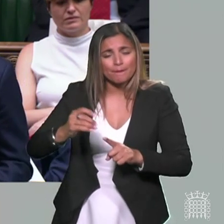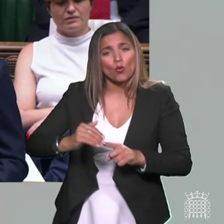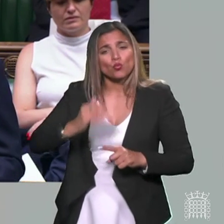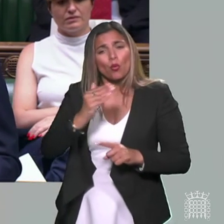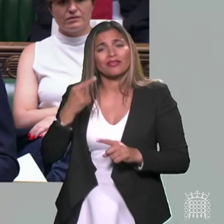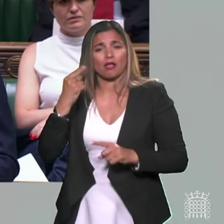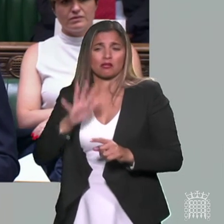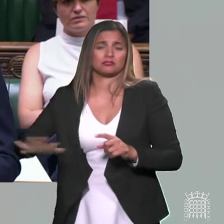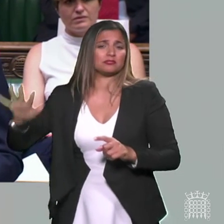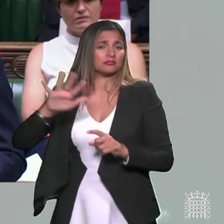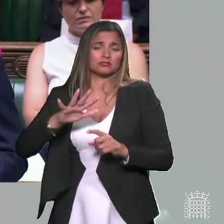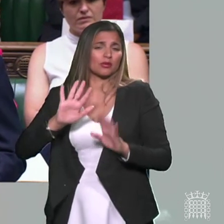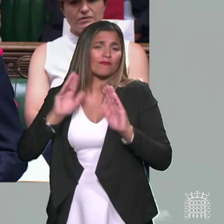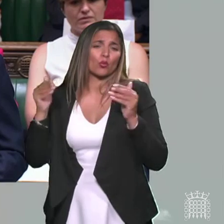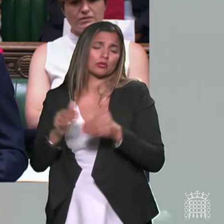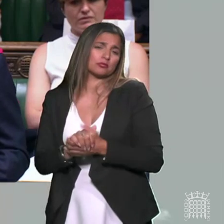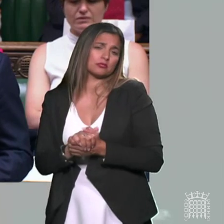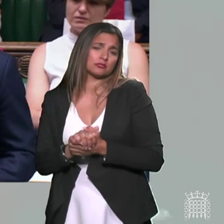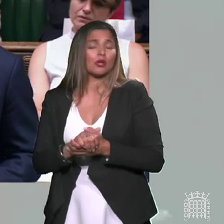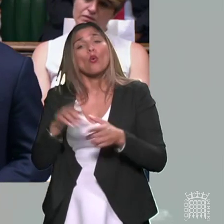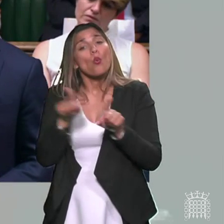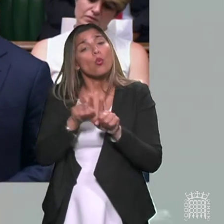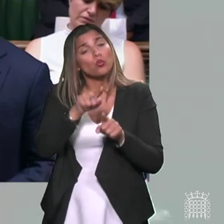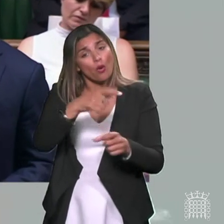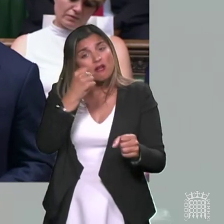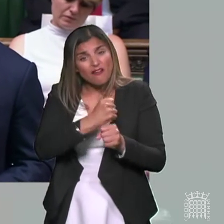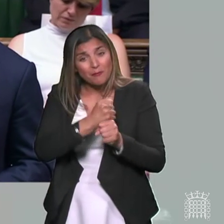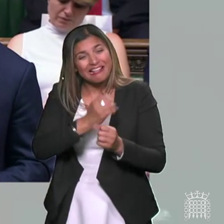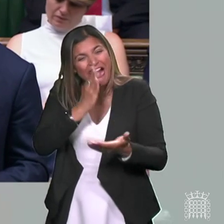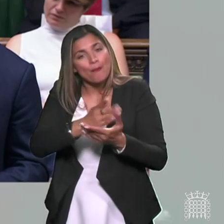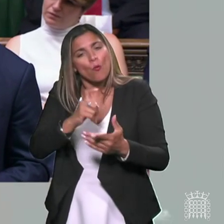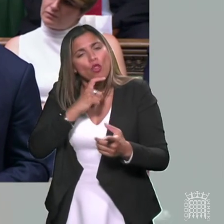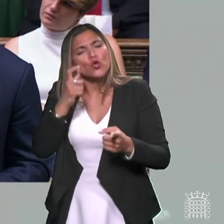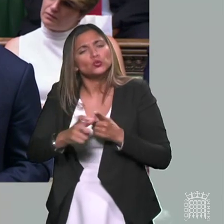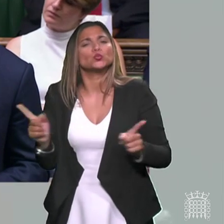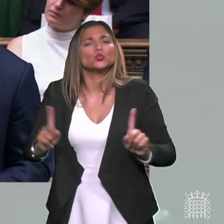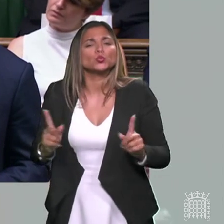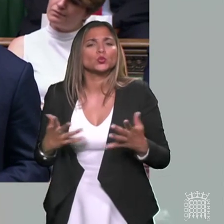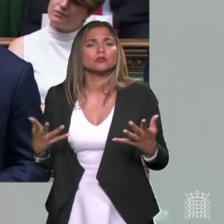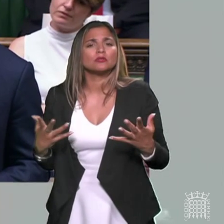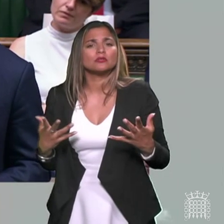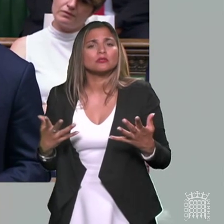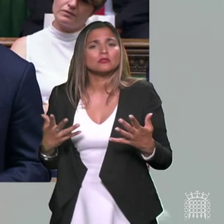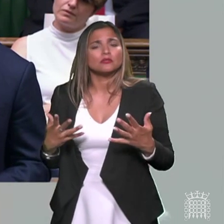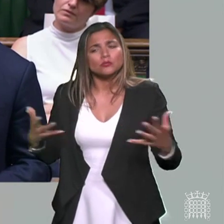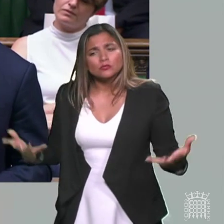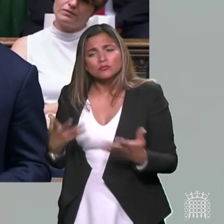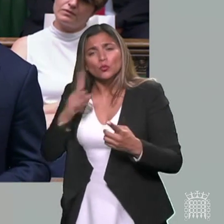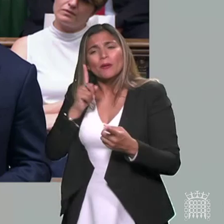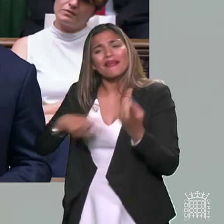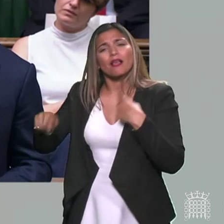In addition, what measures will the Government take that will make a difference to the lives of women?